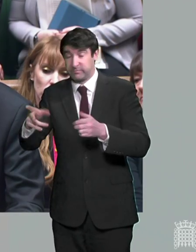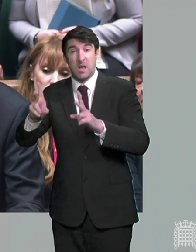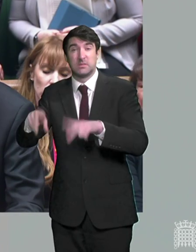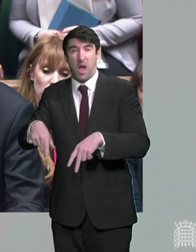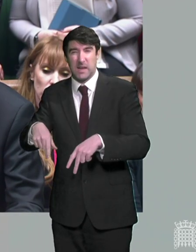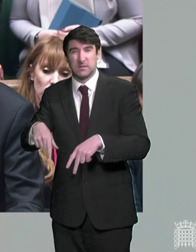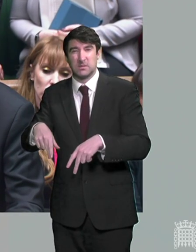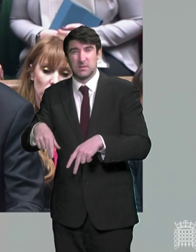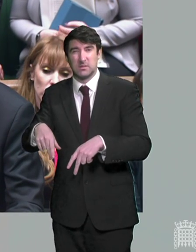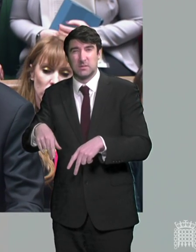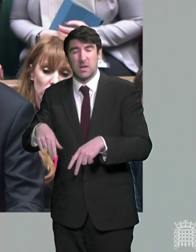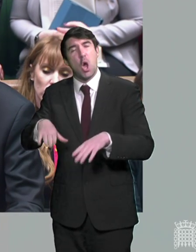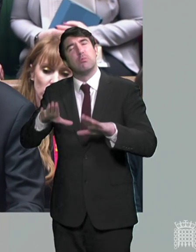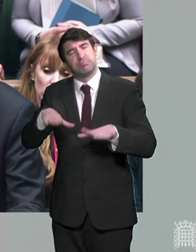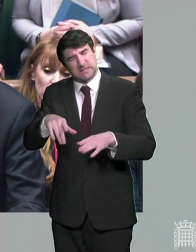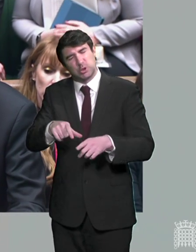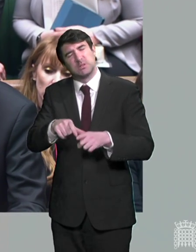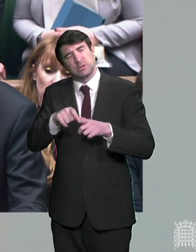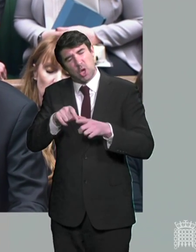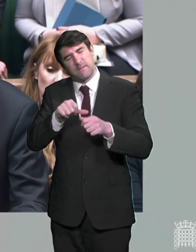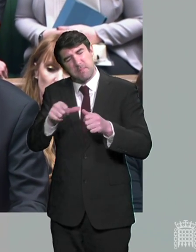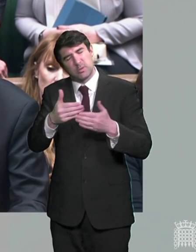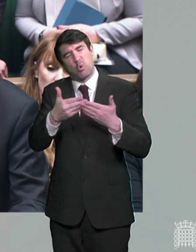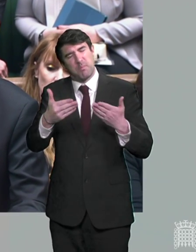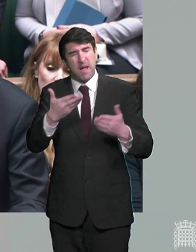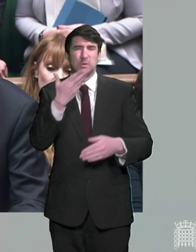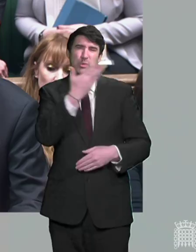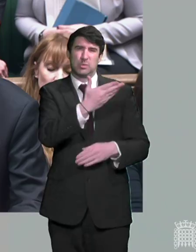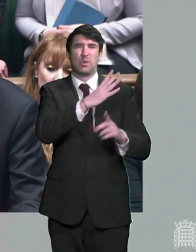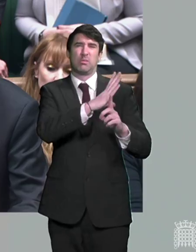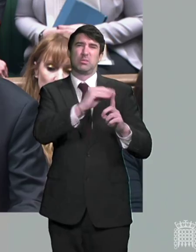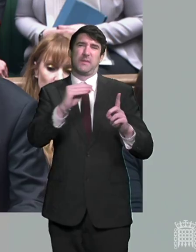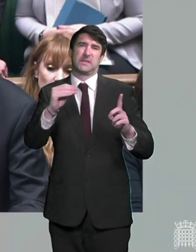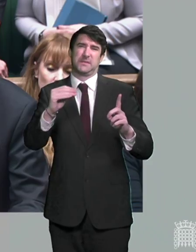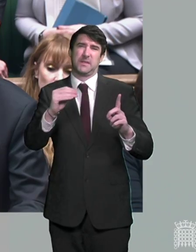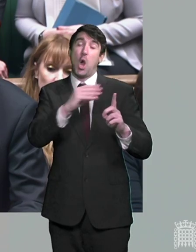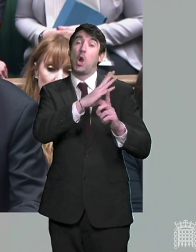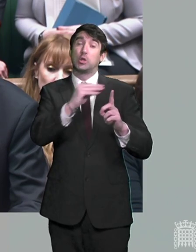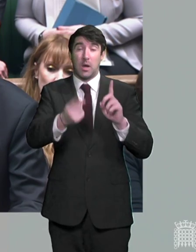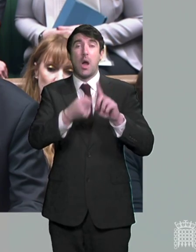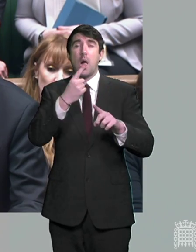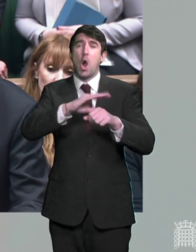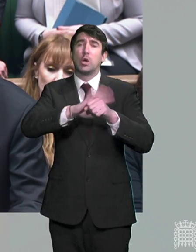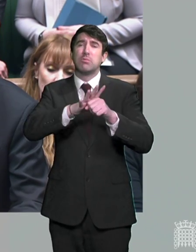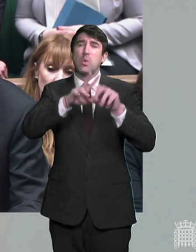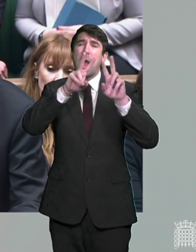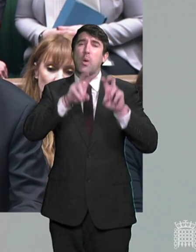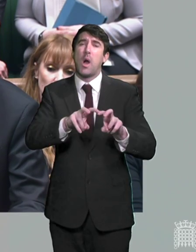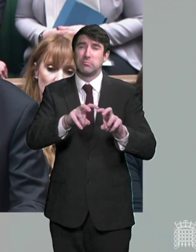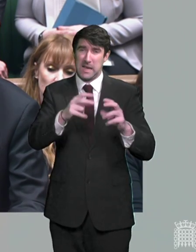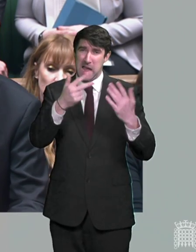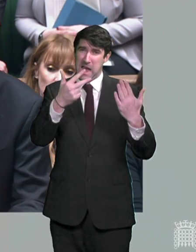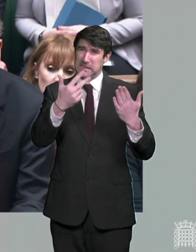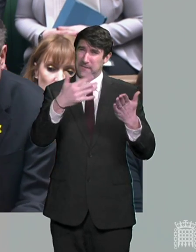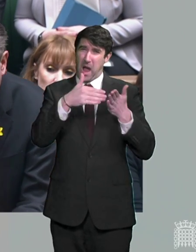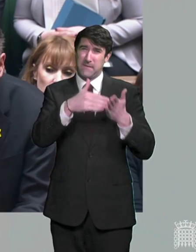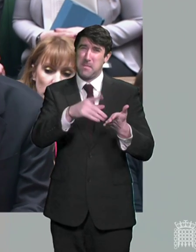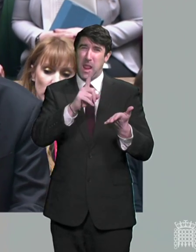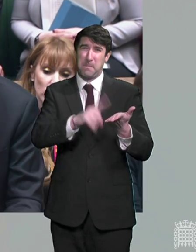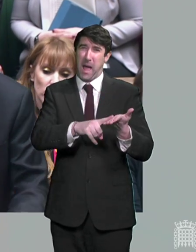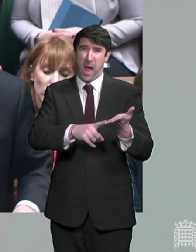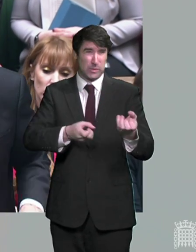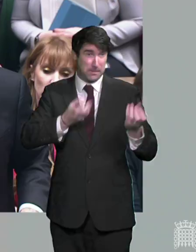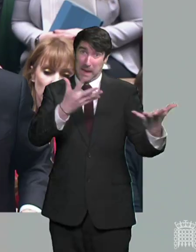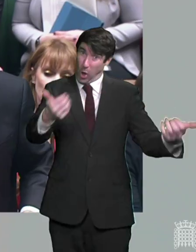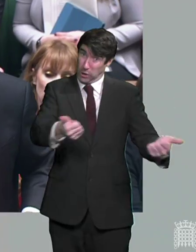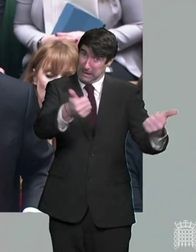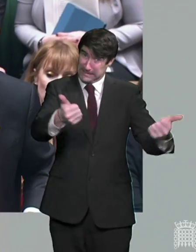The country deserves better. The covid inquiry has already cost the taxpayer £85 million and has not heard from a single Government Minister yet.